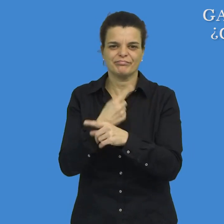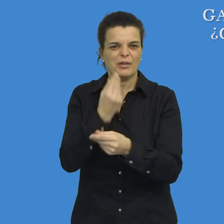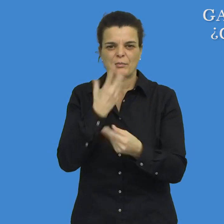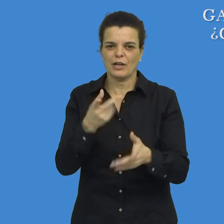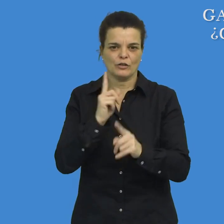bien